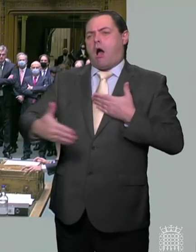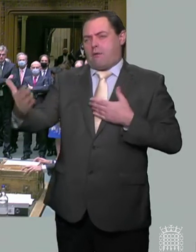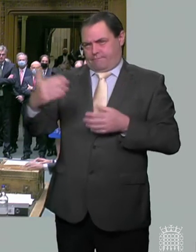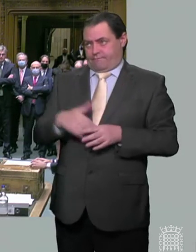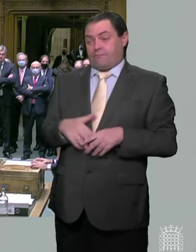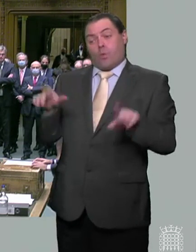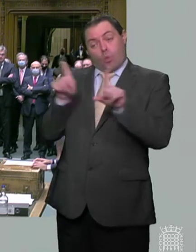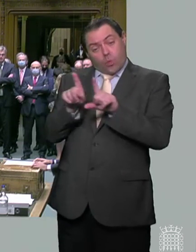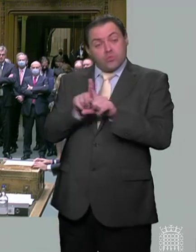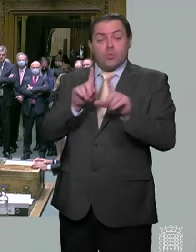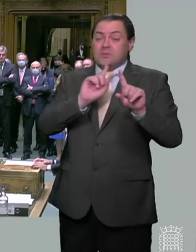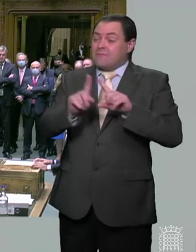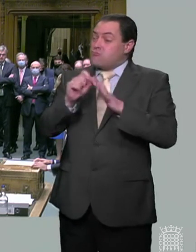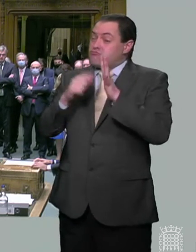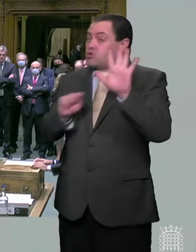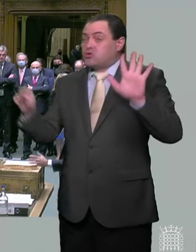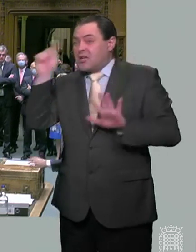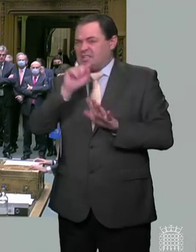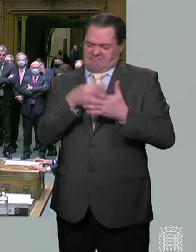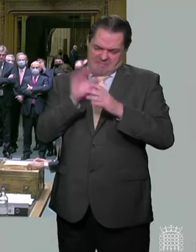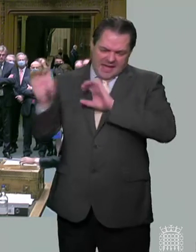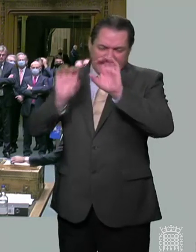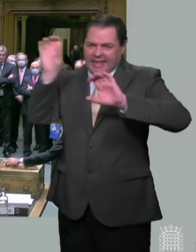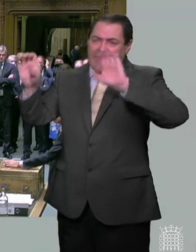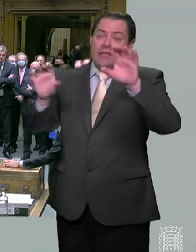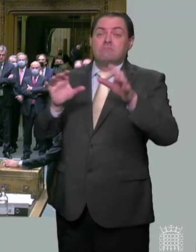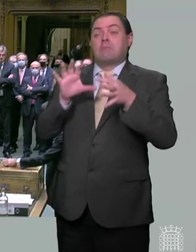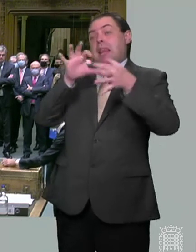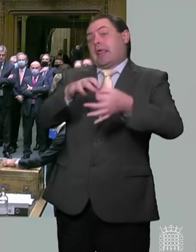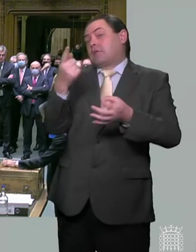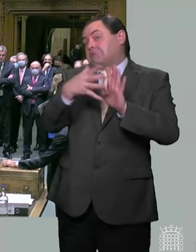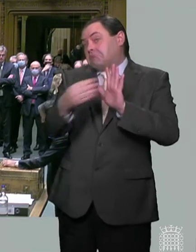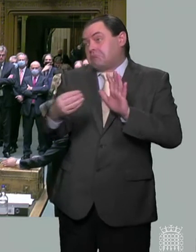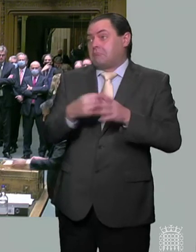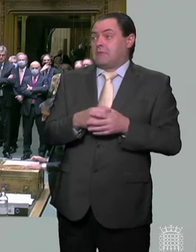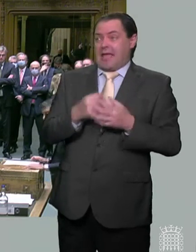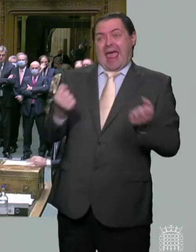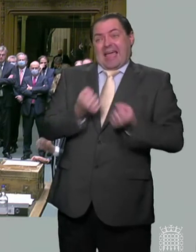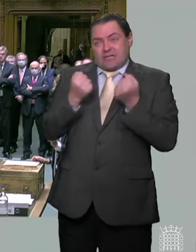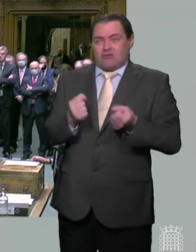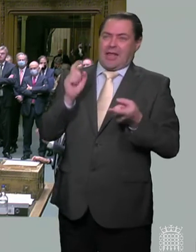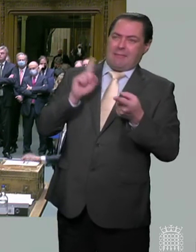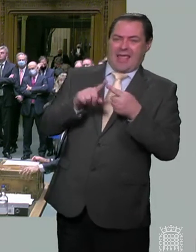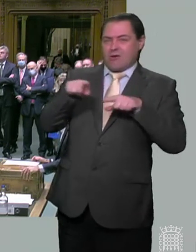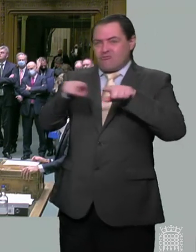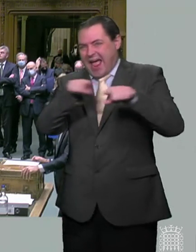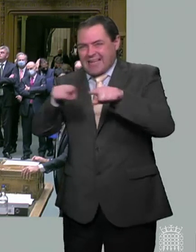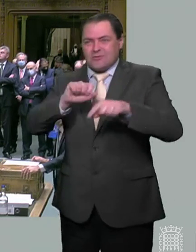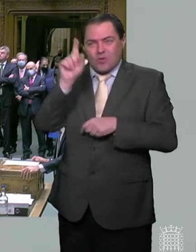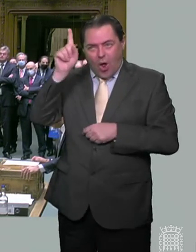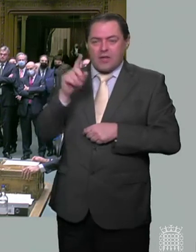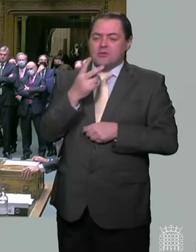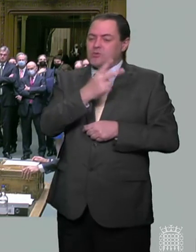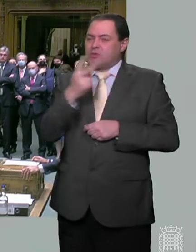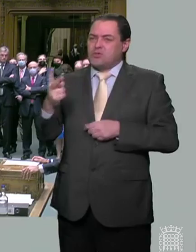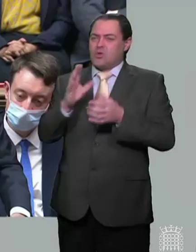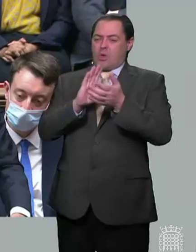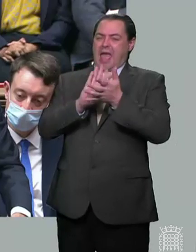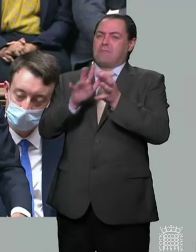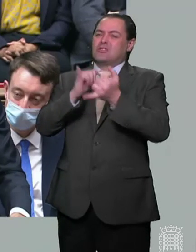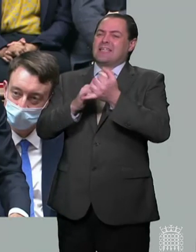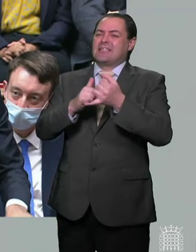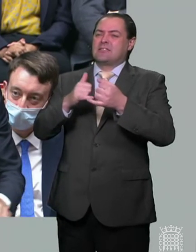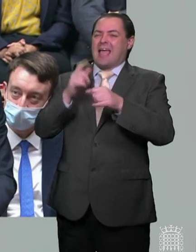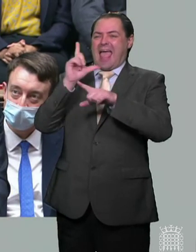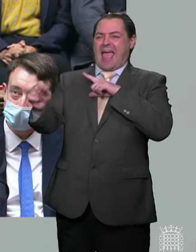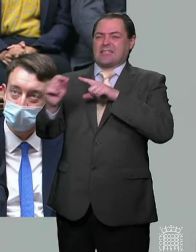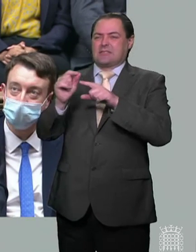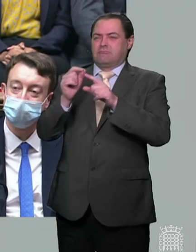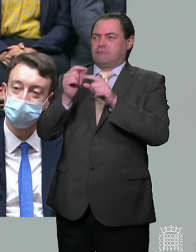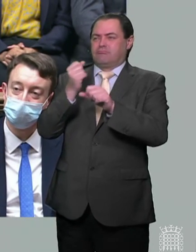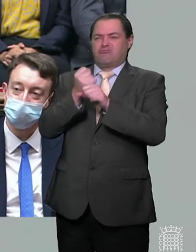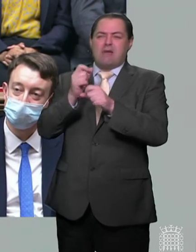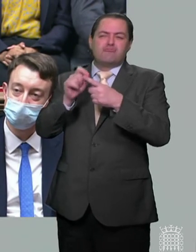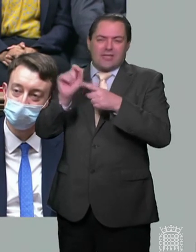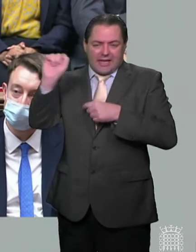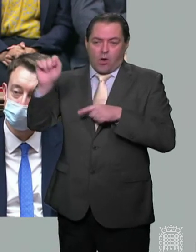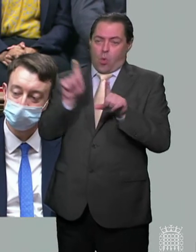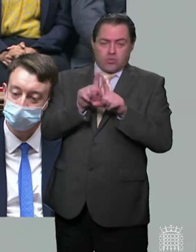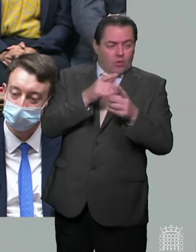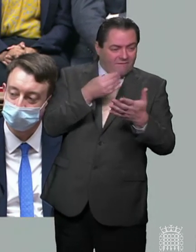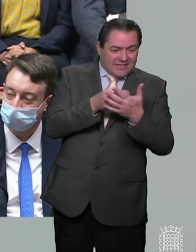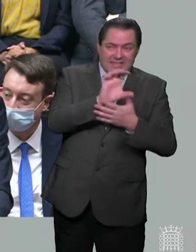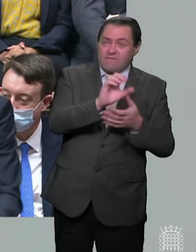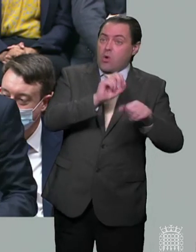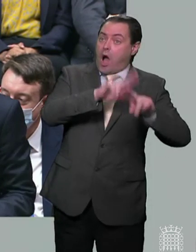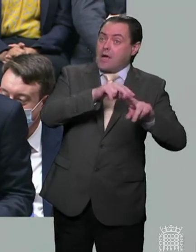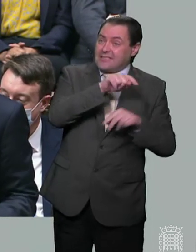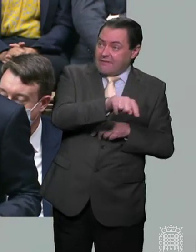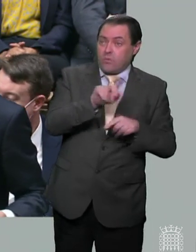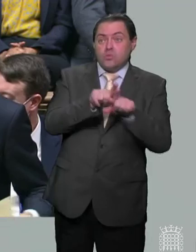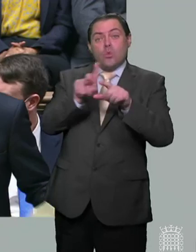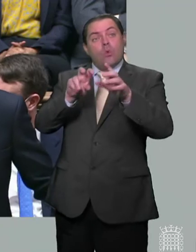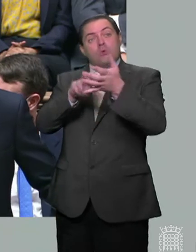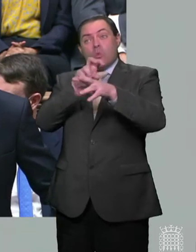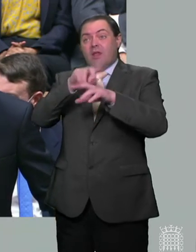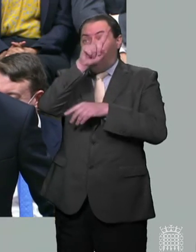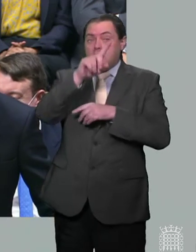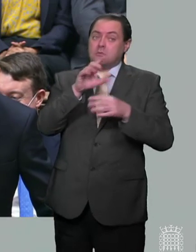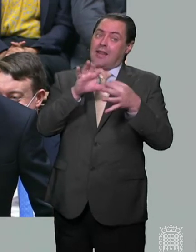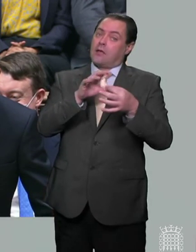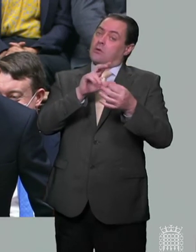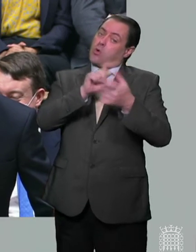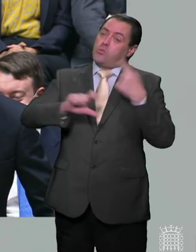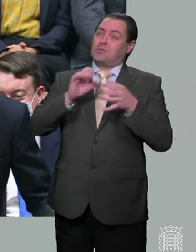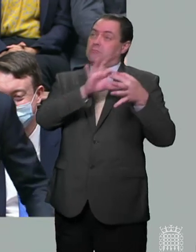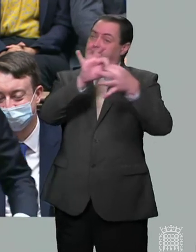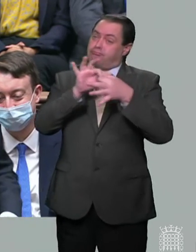We will fund projects across the UK, including funding for the Extreme E race in Scotland—the 2022 Hebrides X-Prix—accelerating funding for the Cardiff city region deal in Wales, and funding in Northern Ireland for community cohesion.